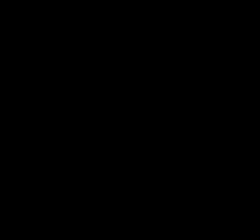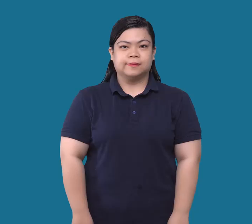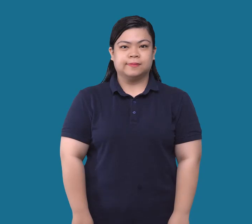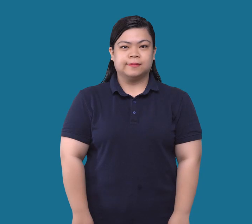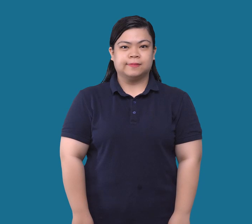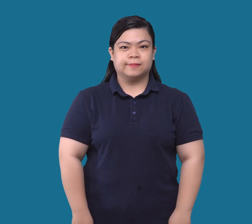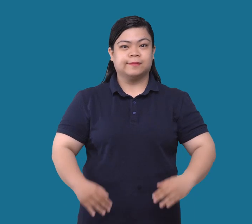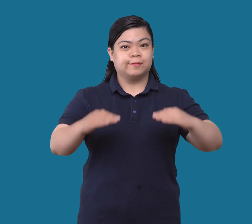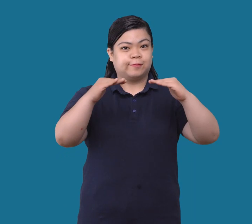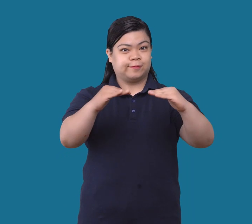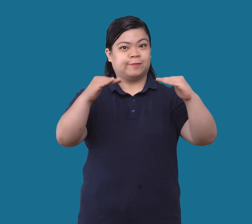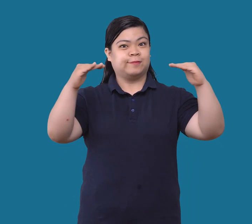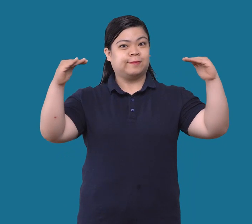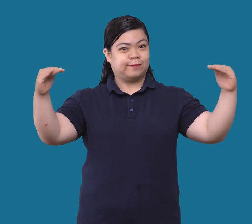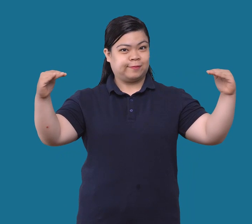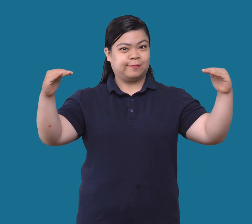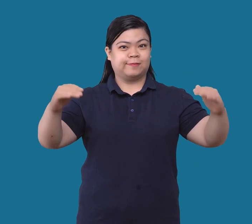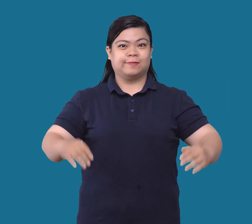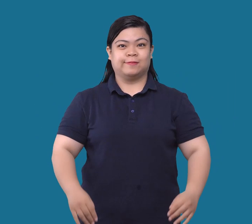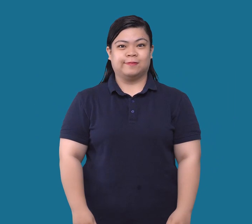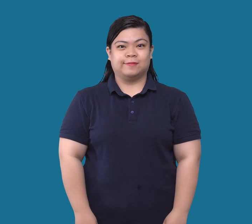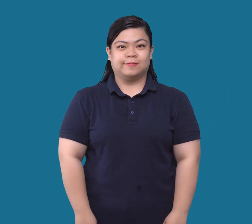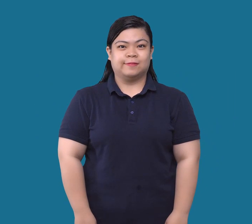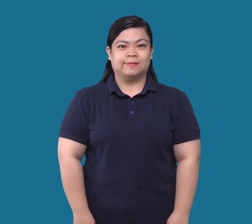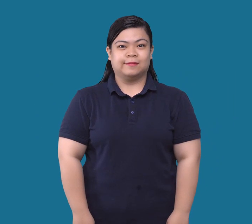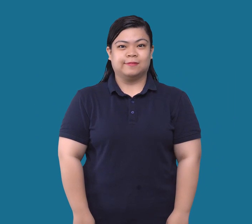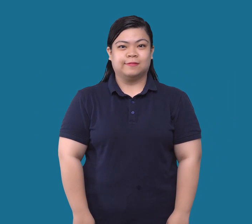thiếu niên